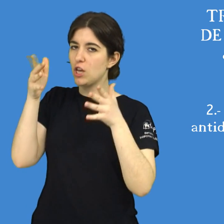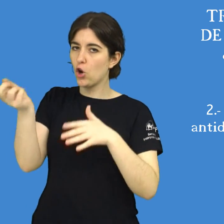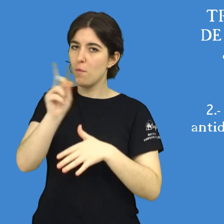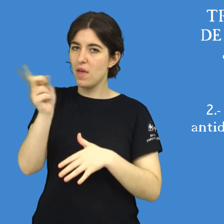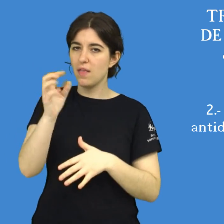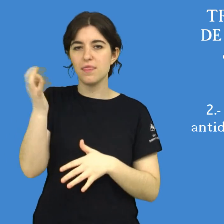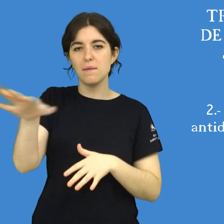no